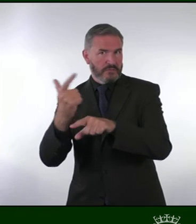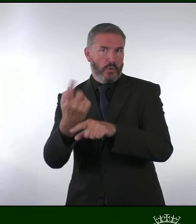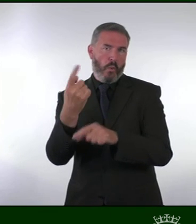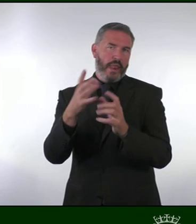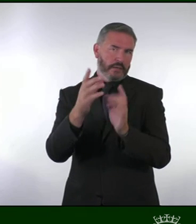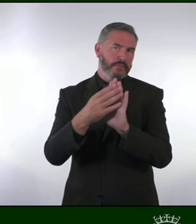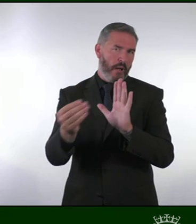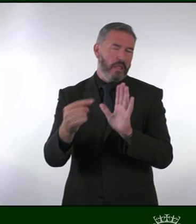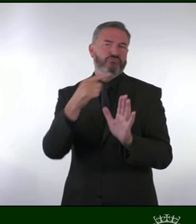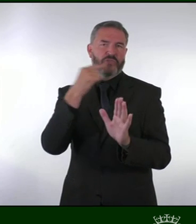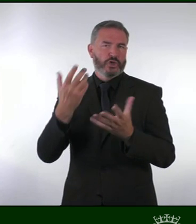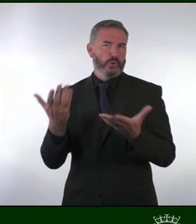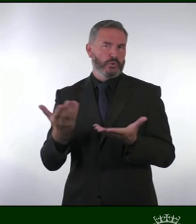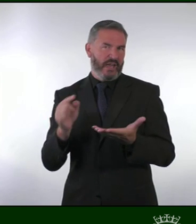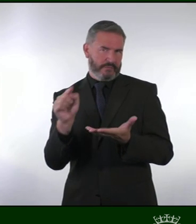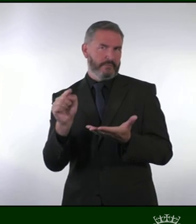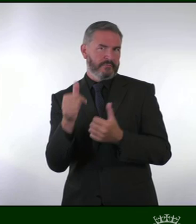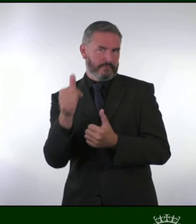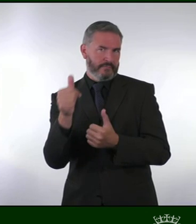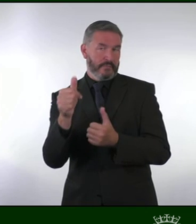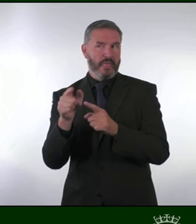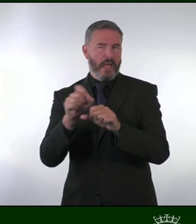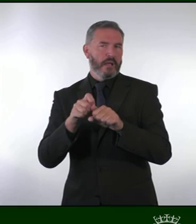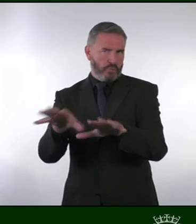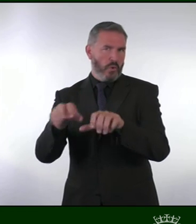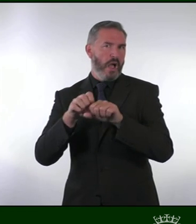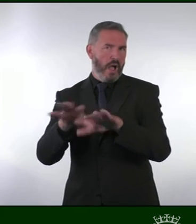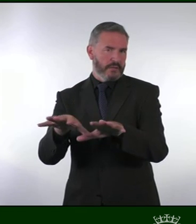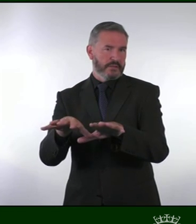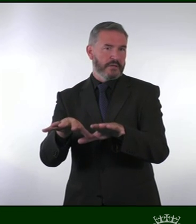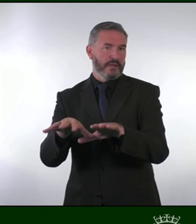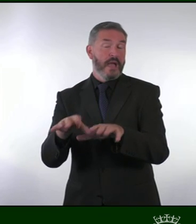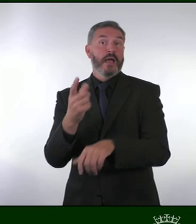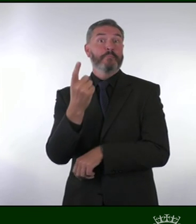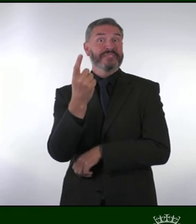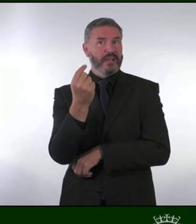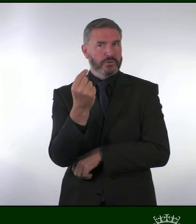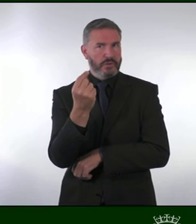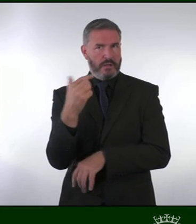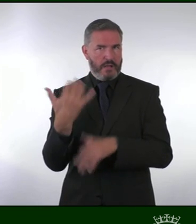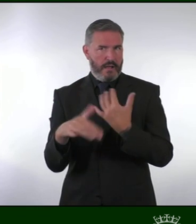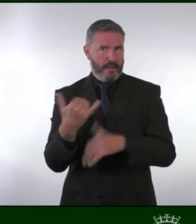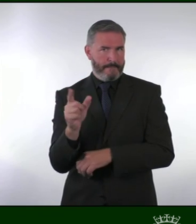The High Court has ruled that Russia Today broadcasts pose actual and potential harm.